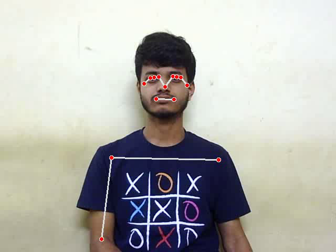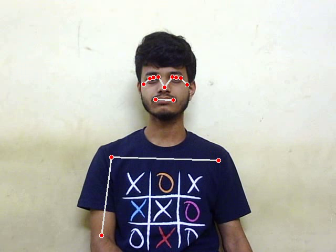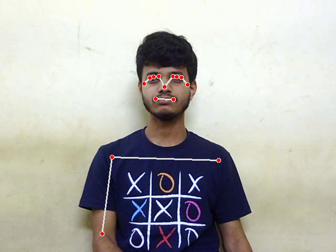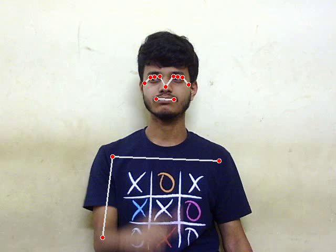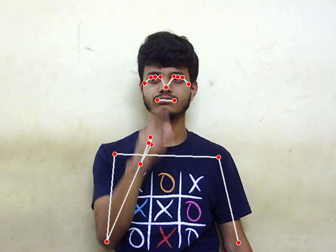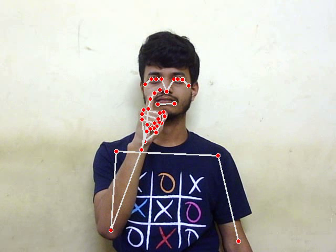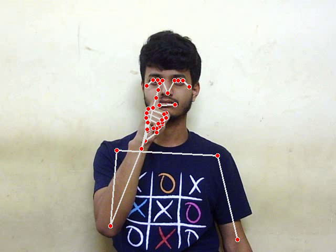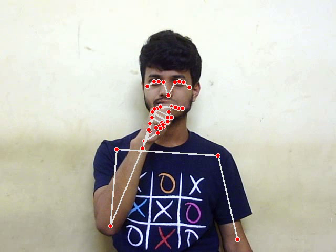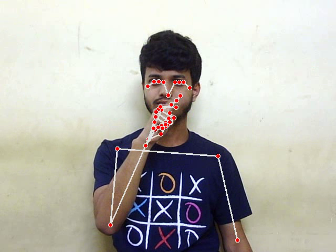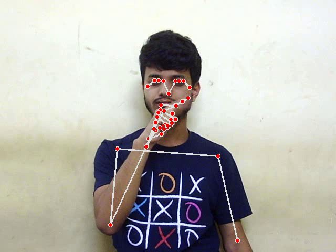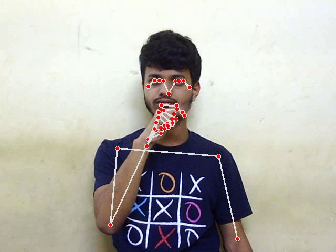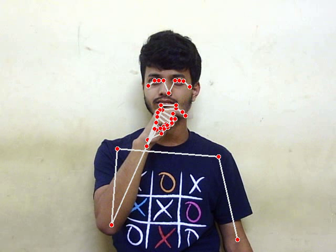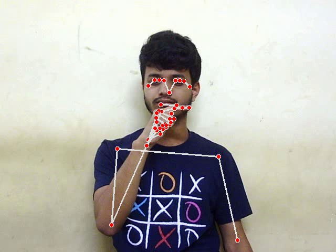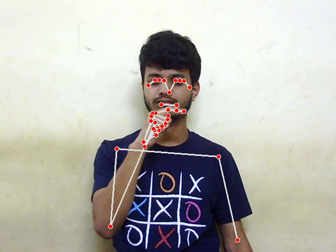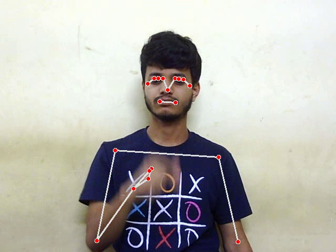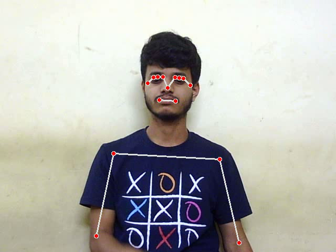who